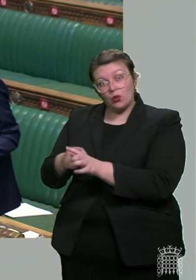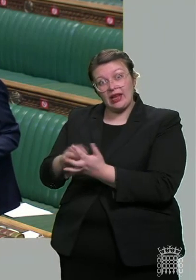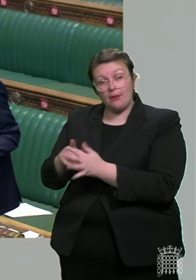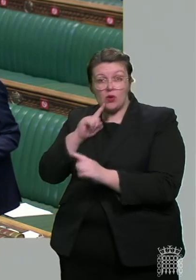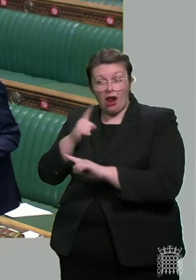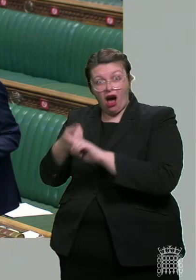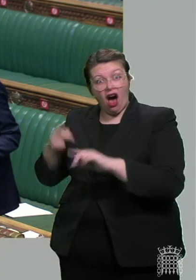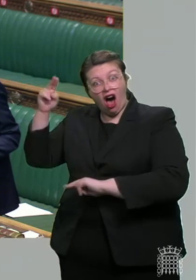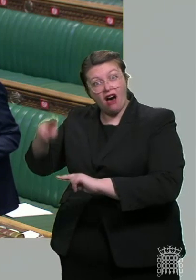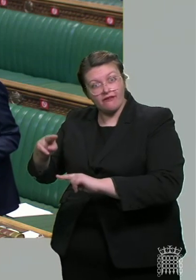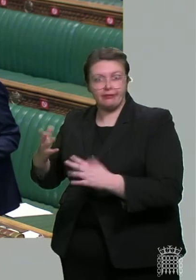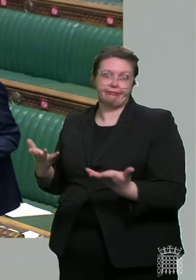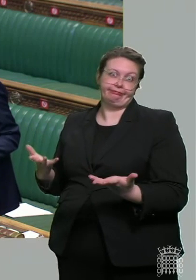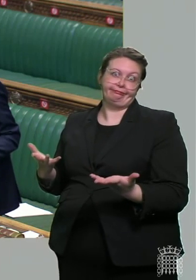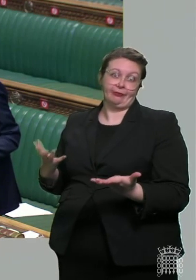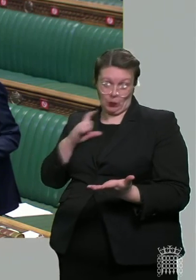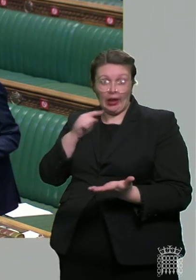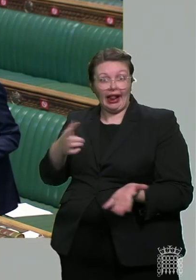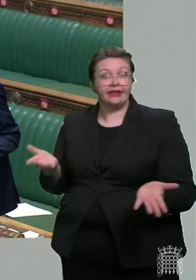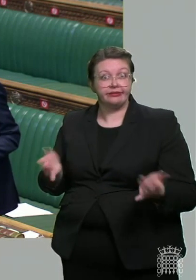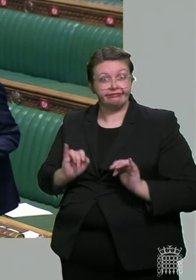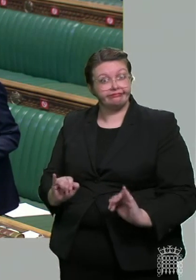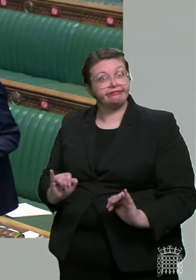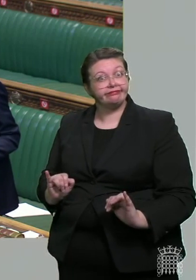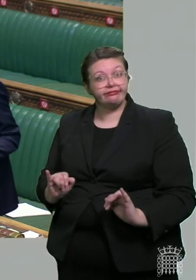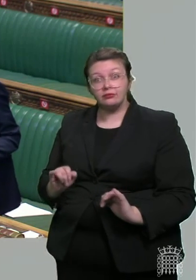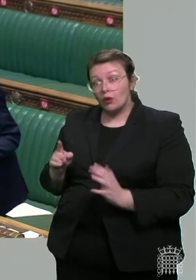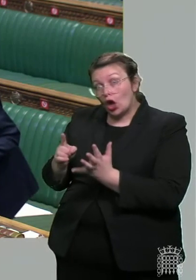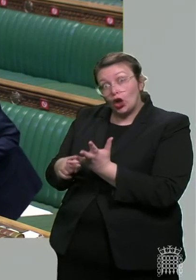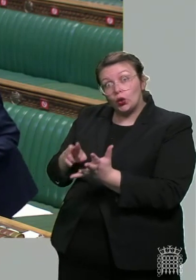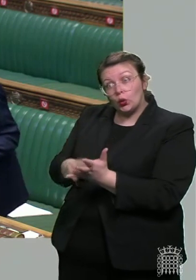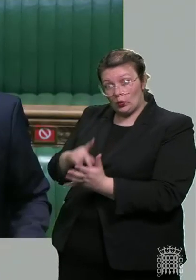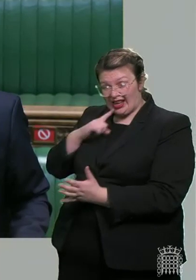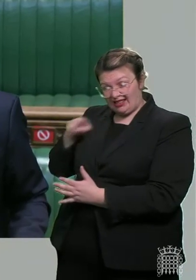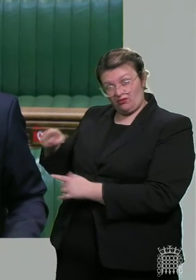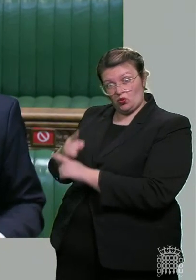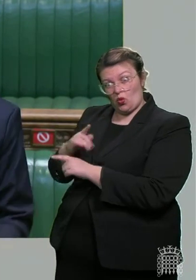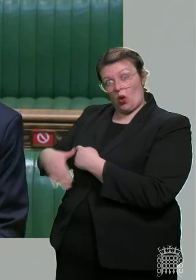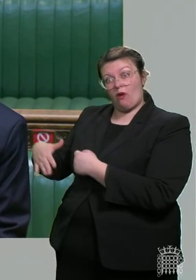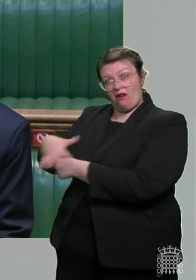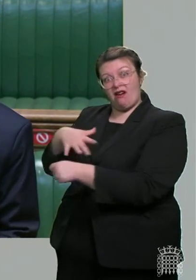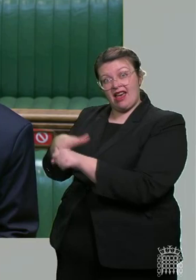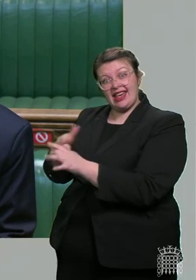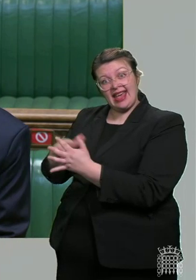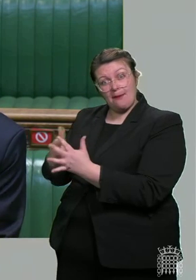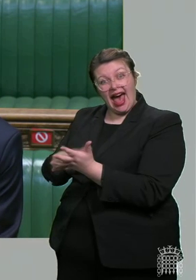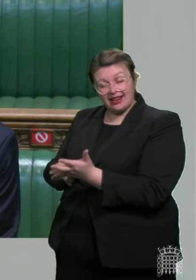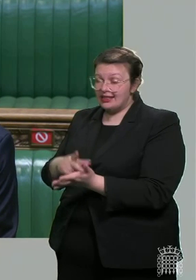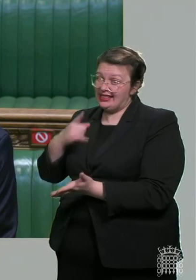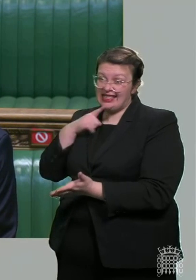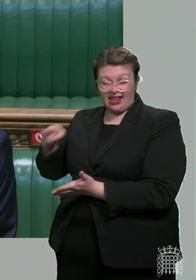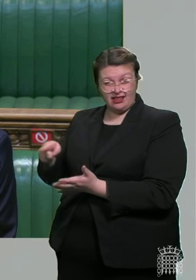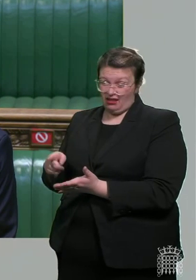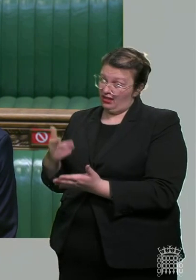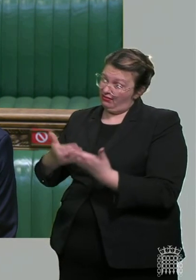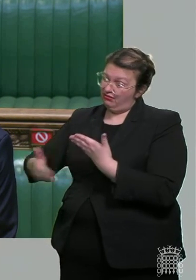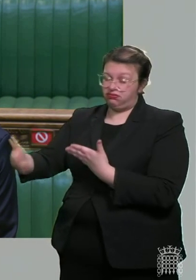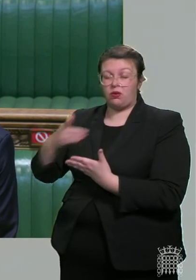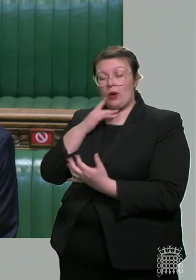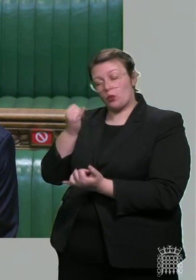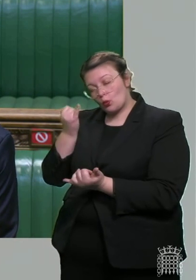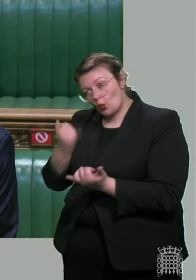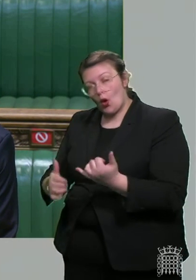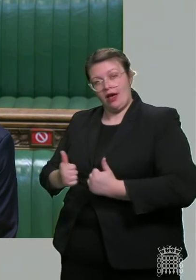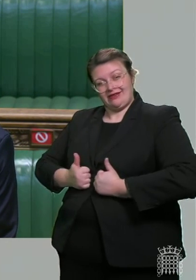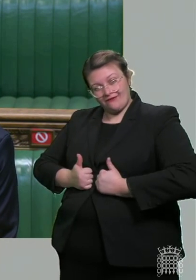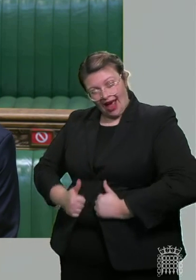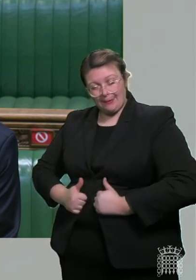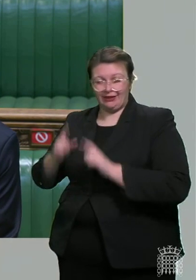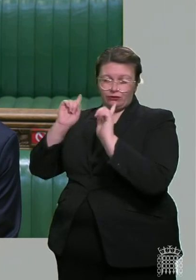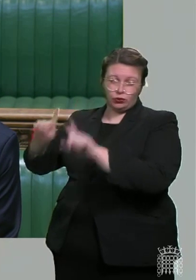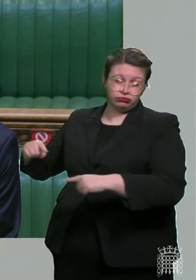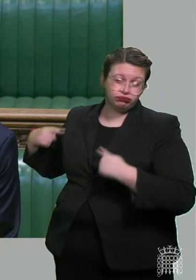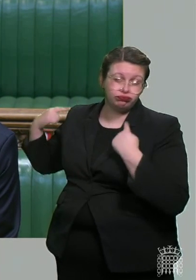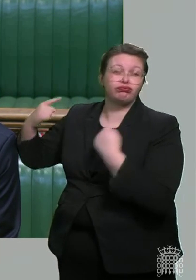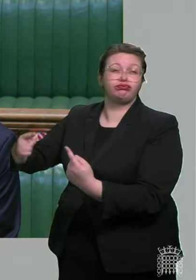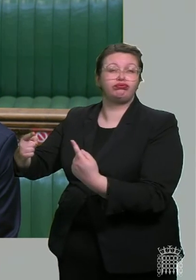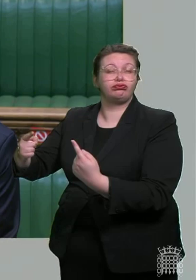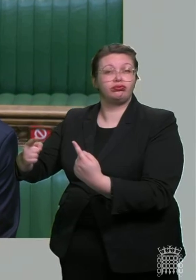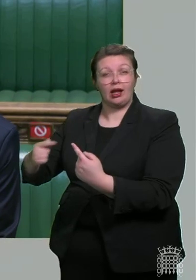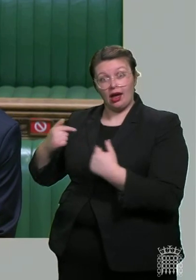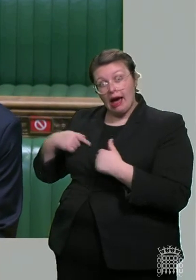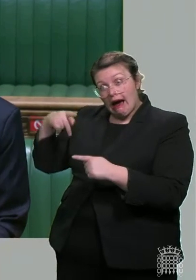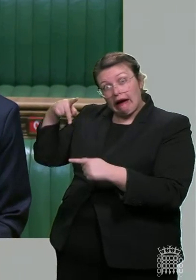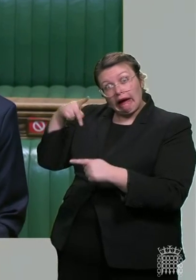The United Nations has said that Yemen faces the worst famine the world has seen for decades, and the Secretary-General said on Monday that cutting aid would be a “death sentence” for the people of Yemen.